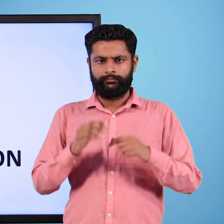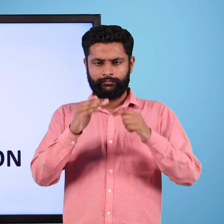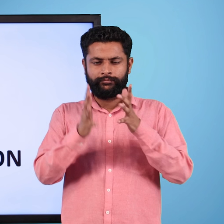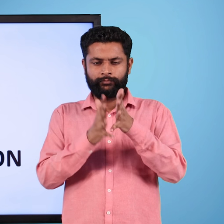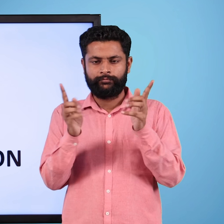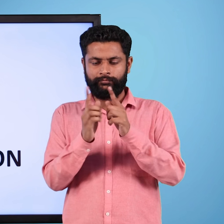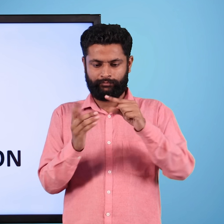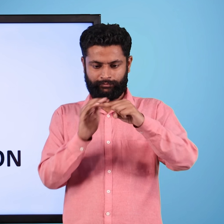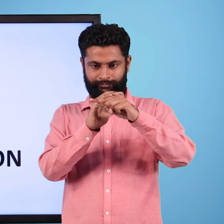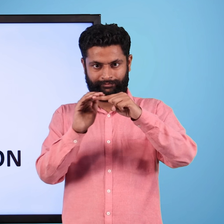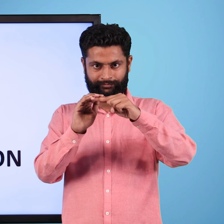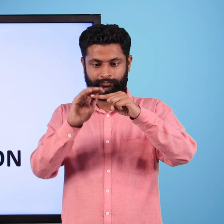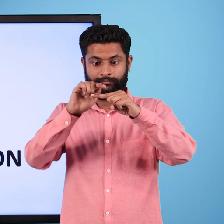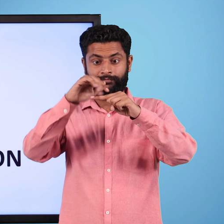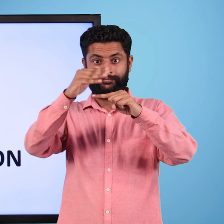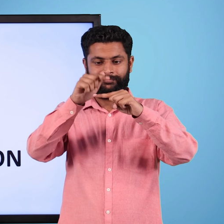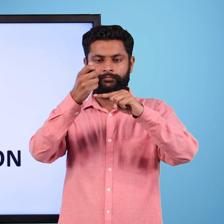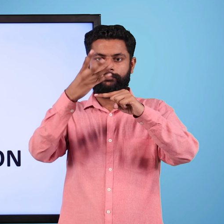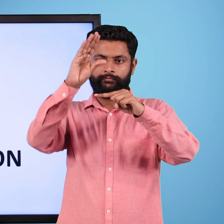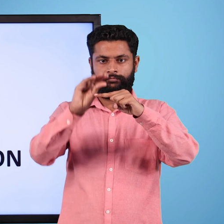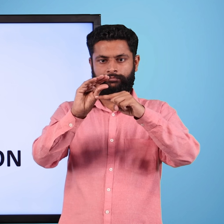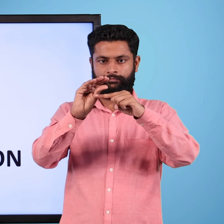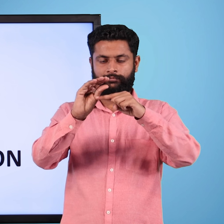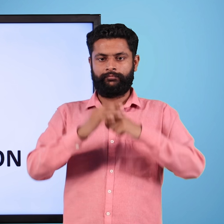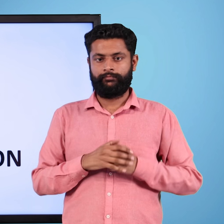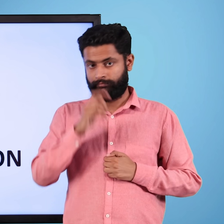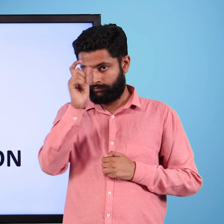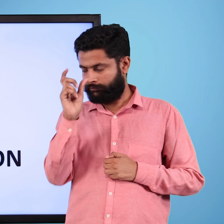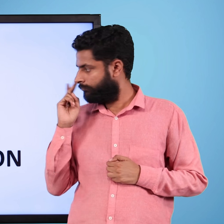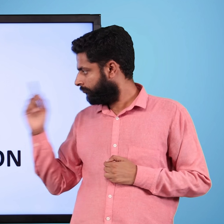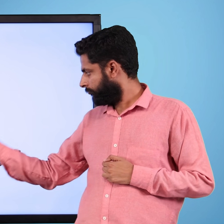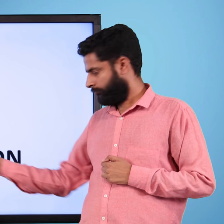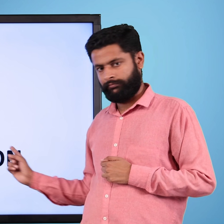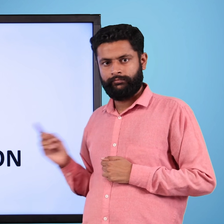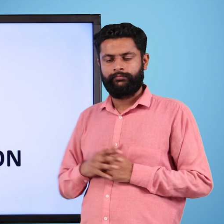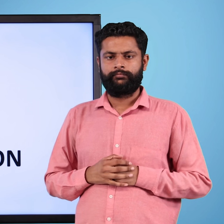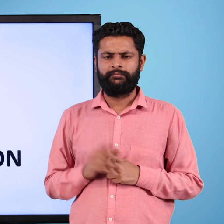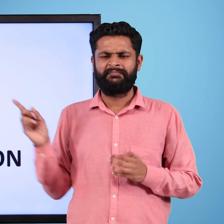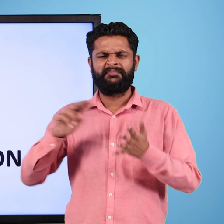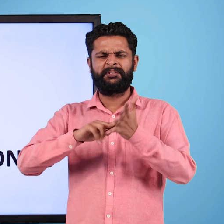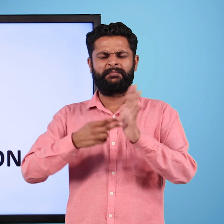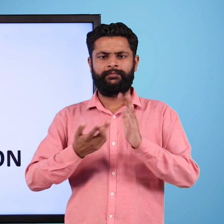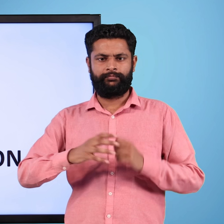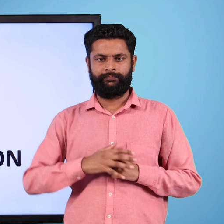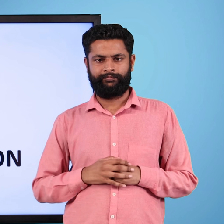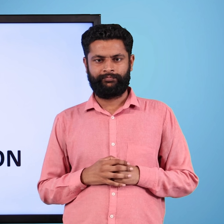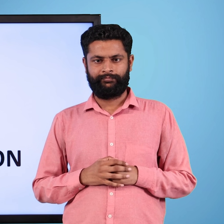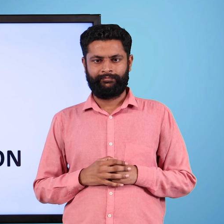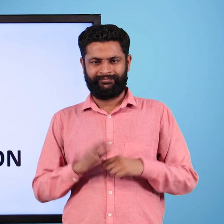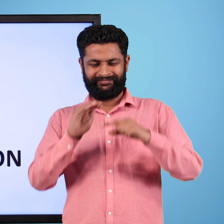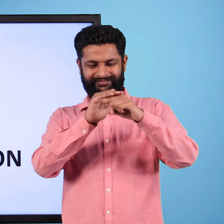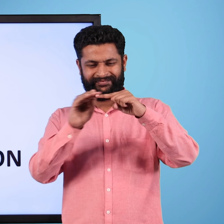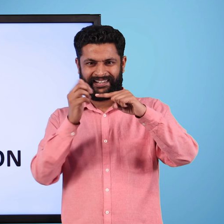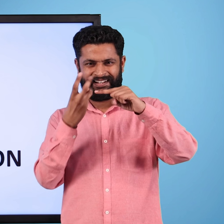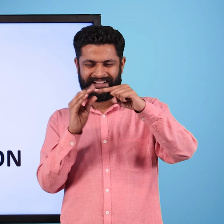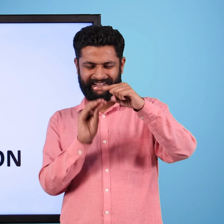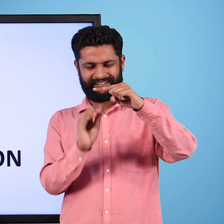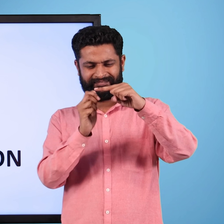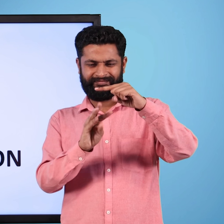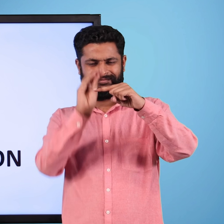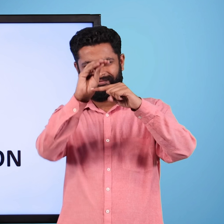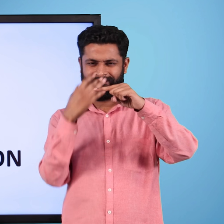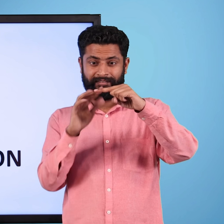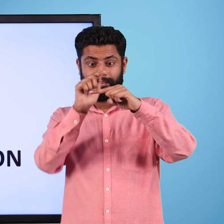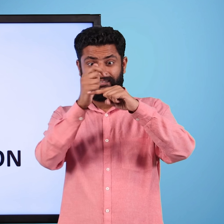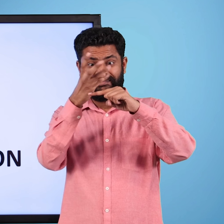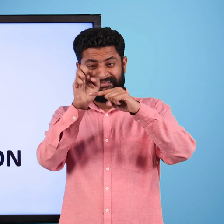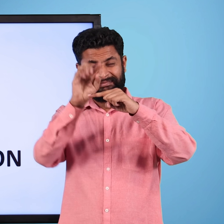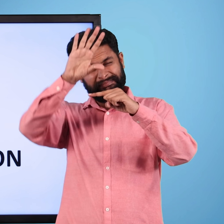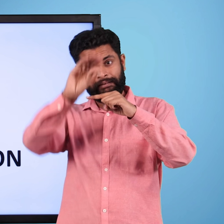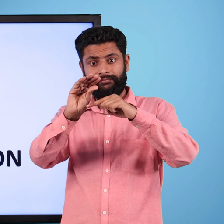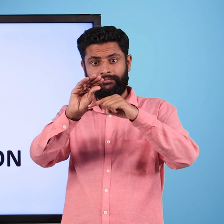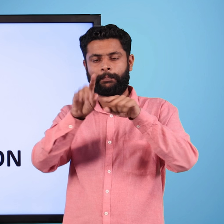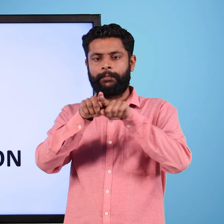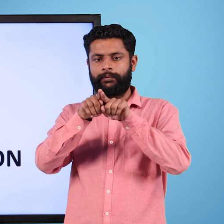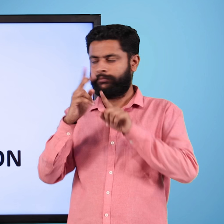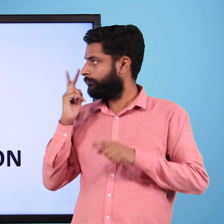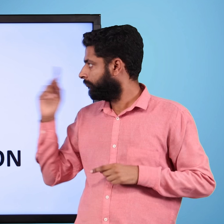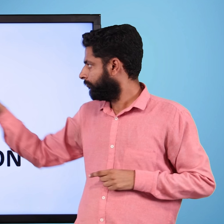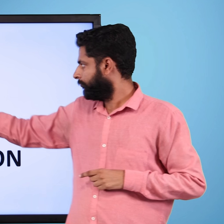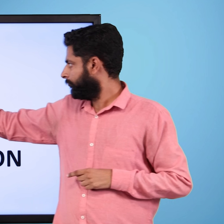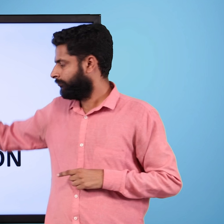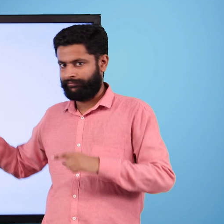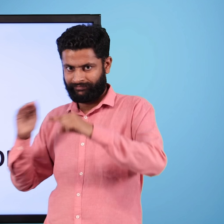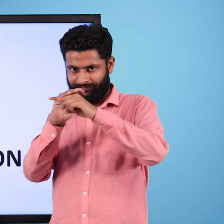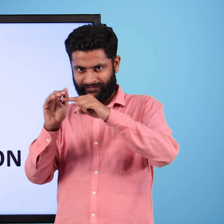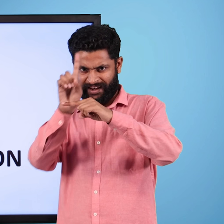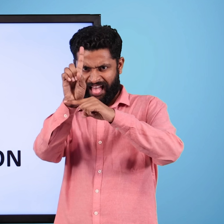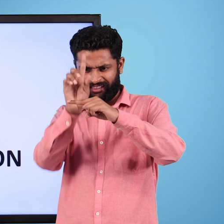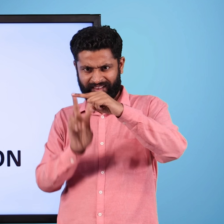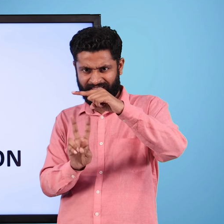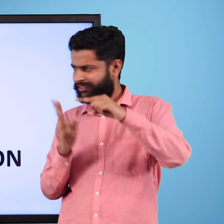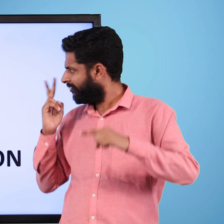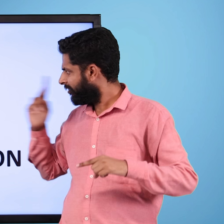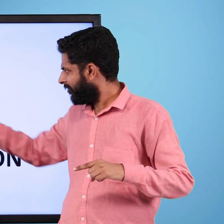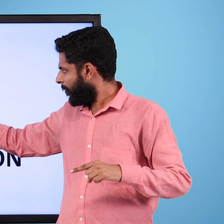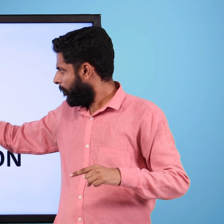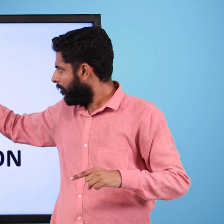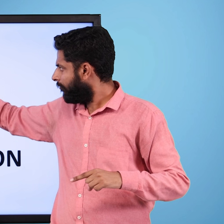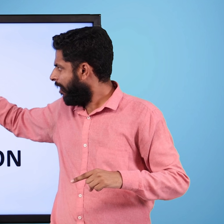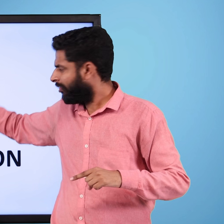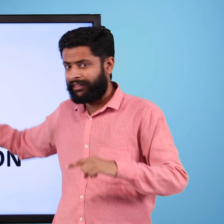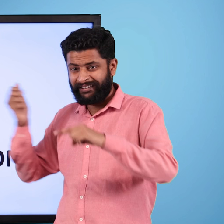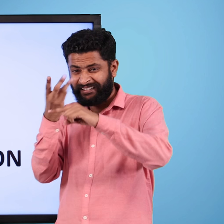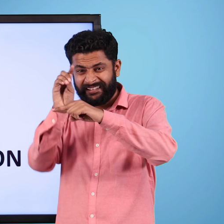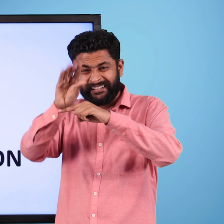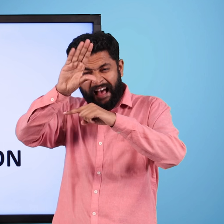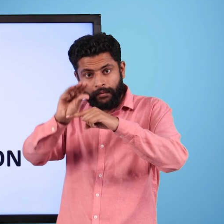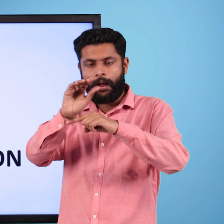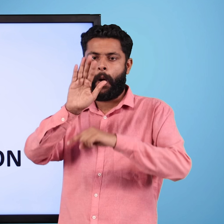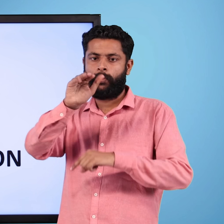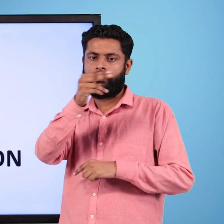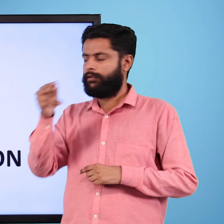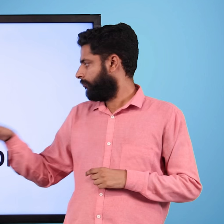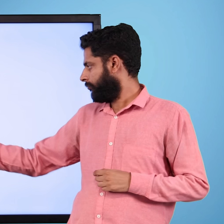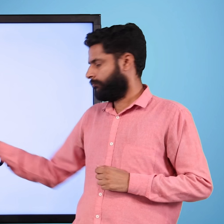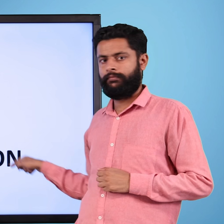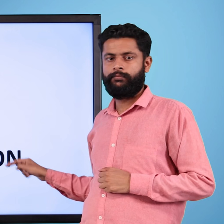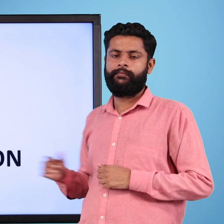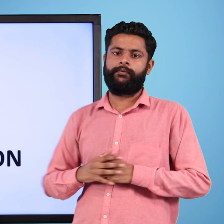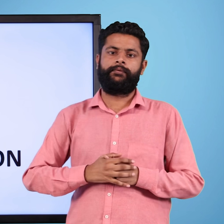This sign means proper fraction. In a proper fraction, the numerator is less than the denominator. For example, 1⁄2 is a proper fraction because the numerator 1 less than the denominator 2.